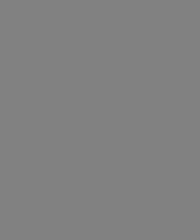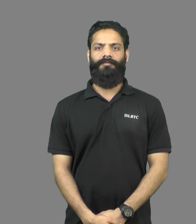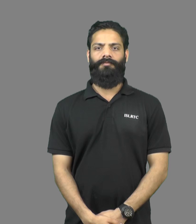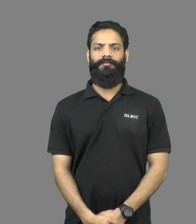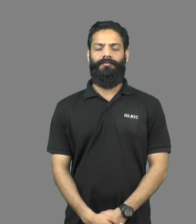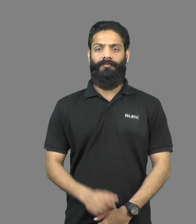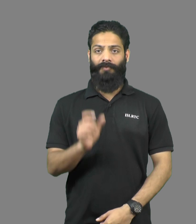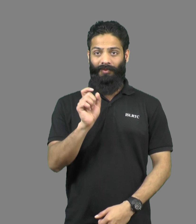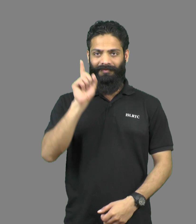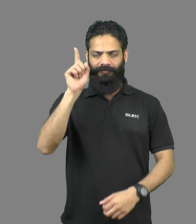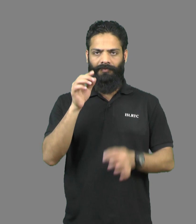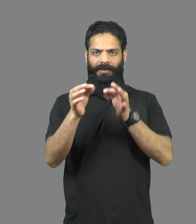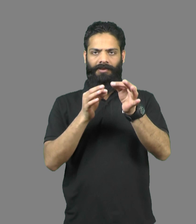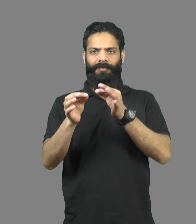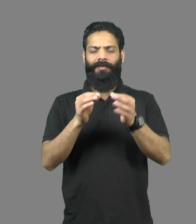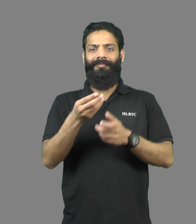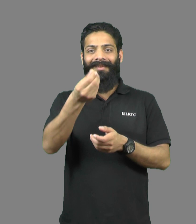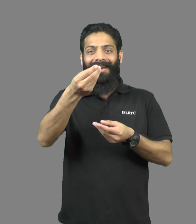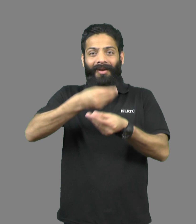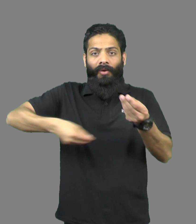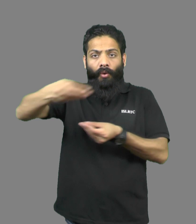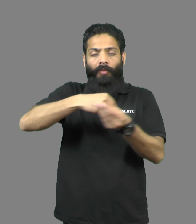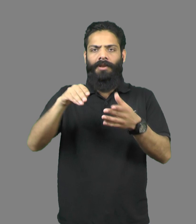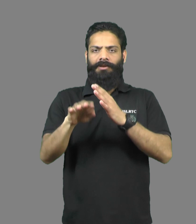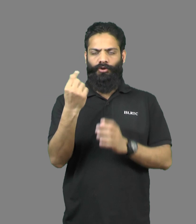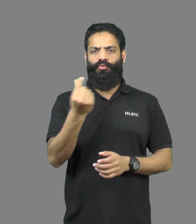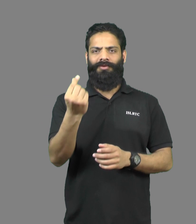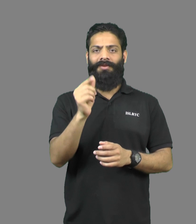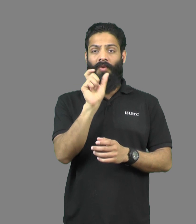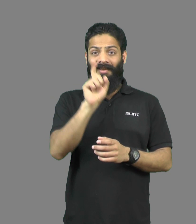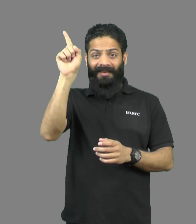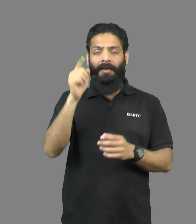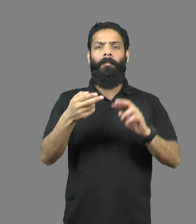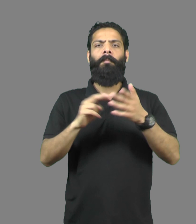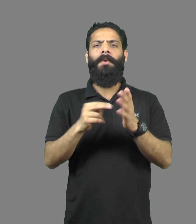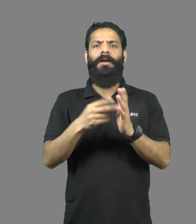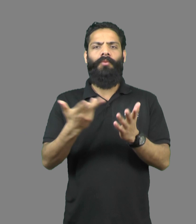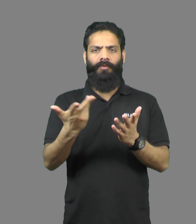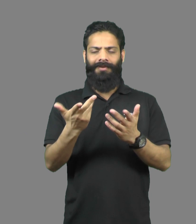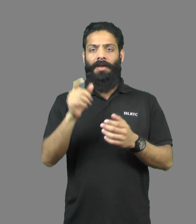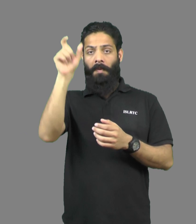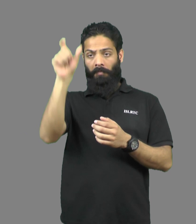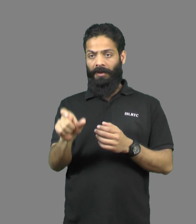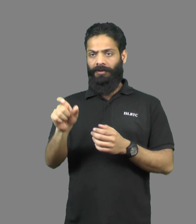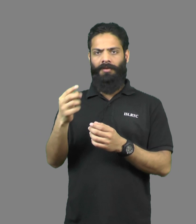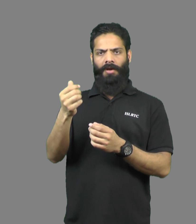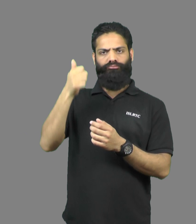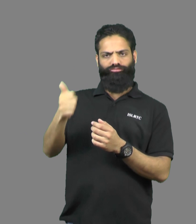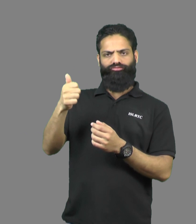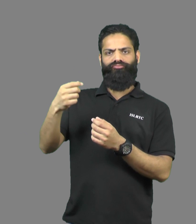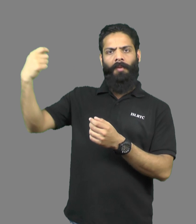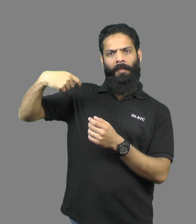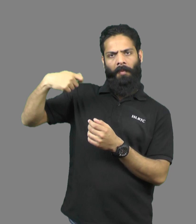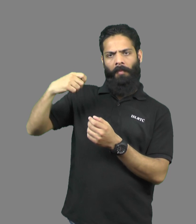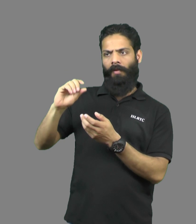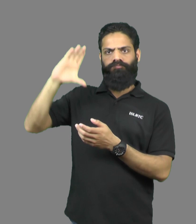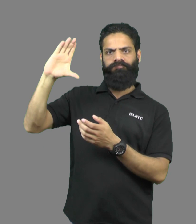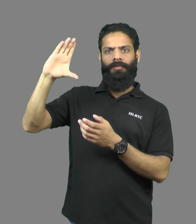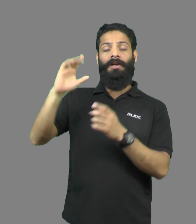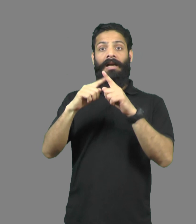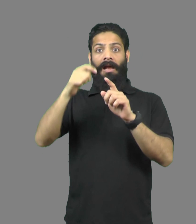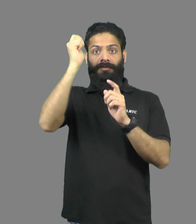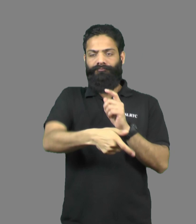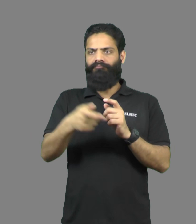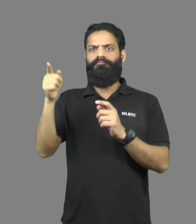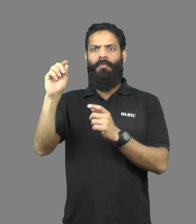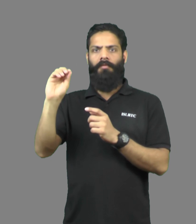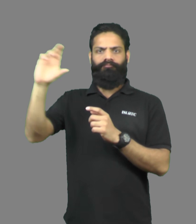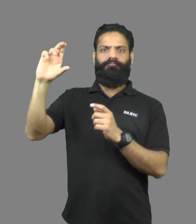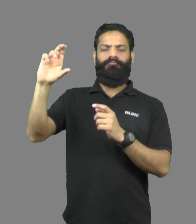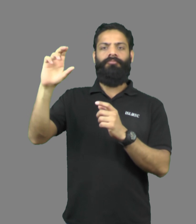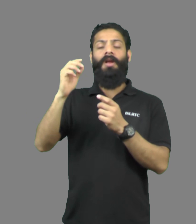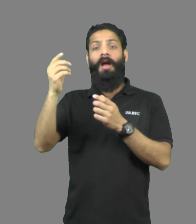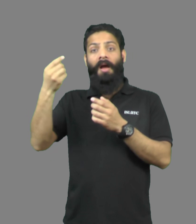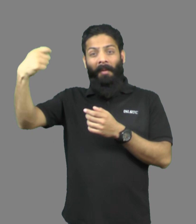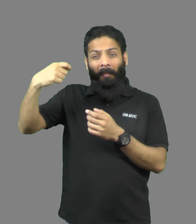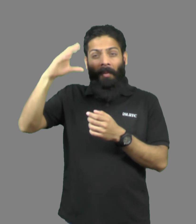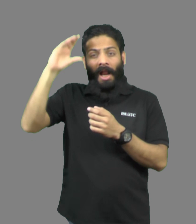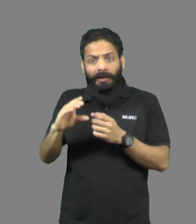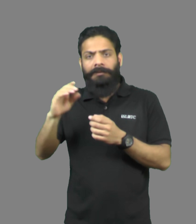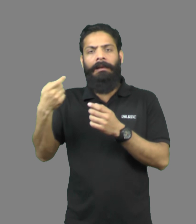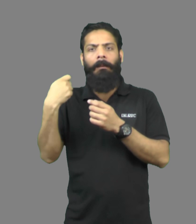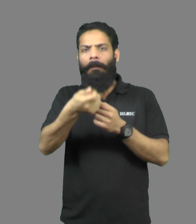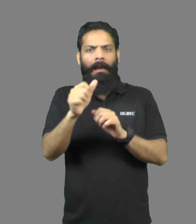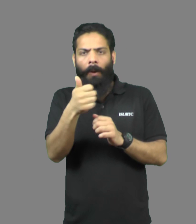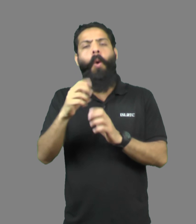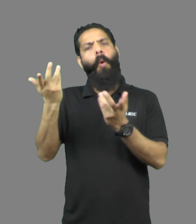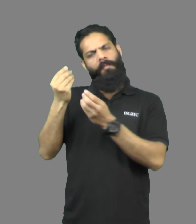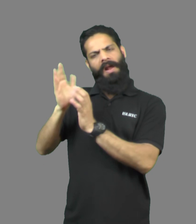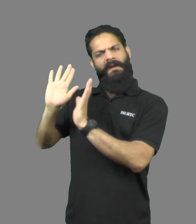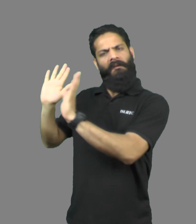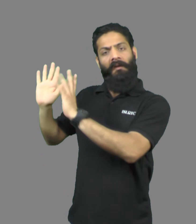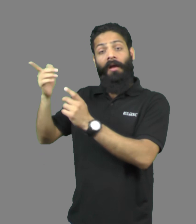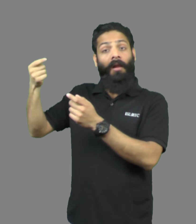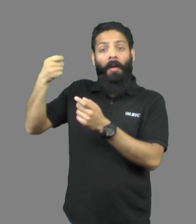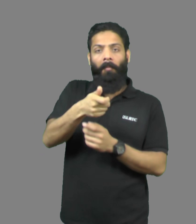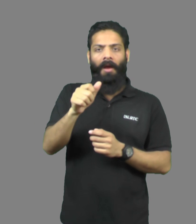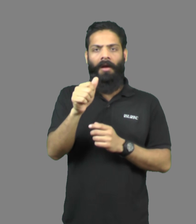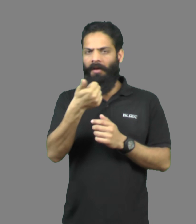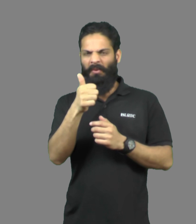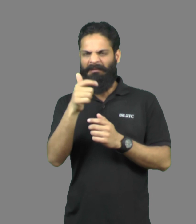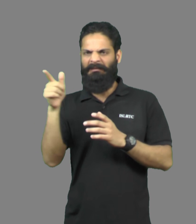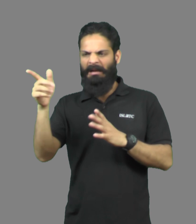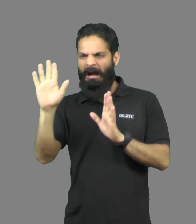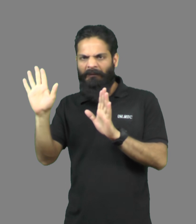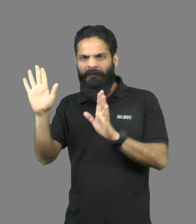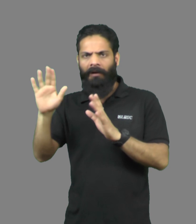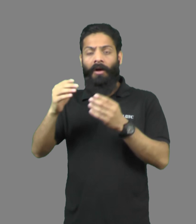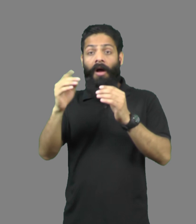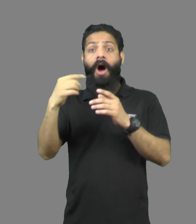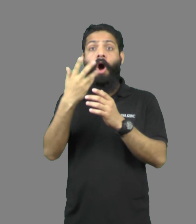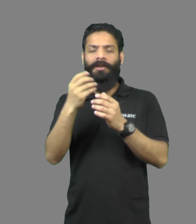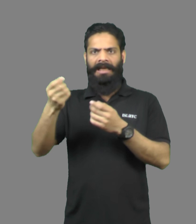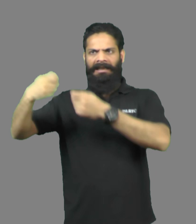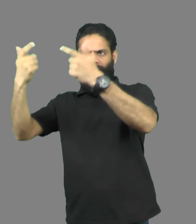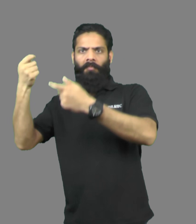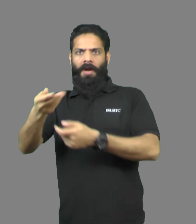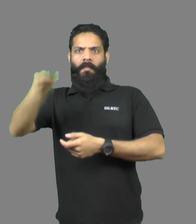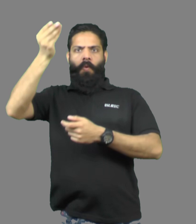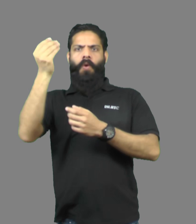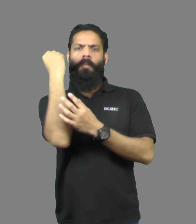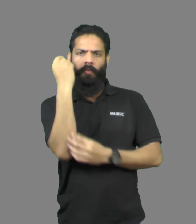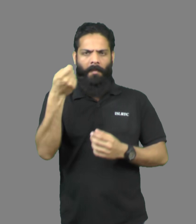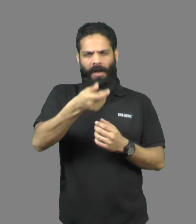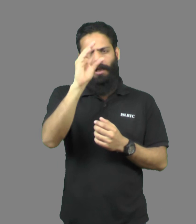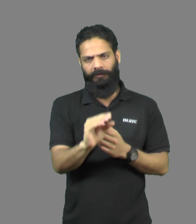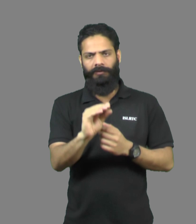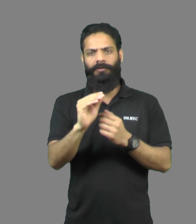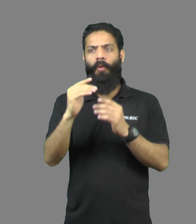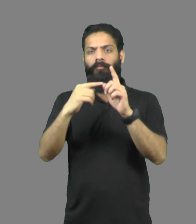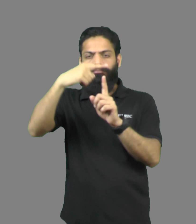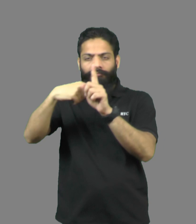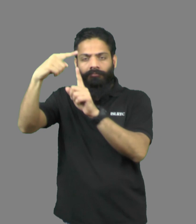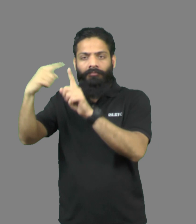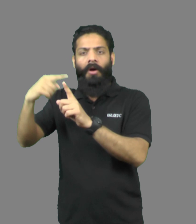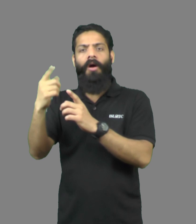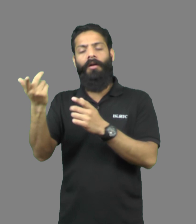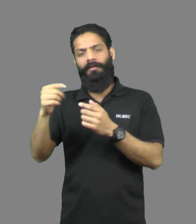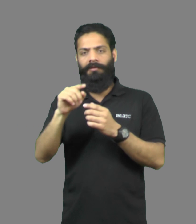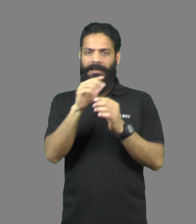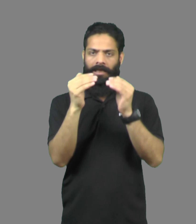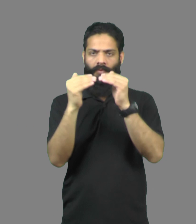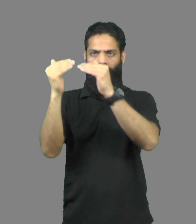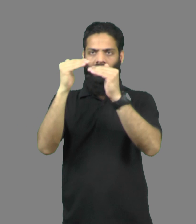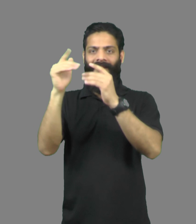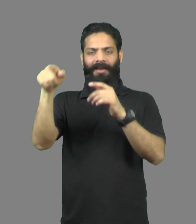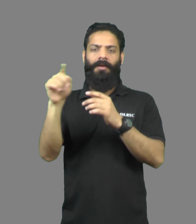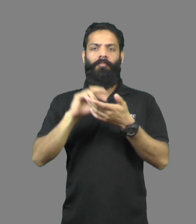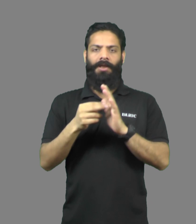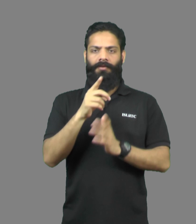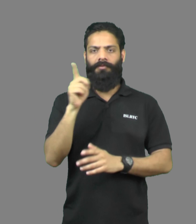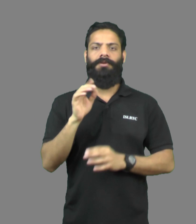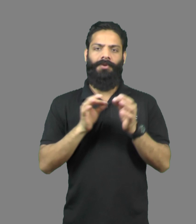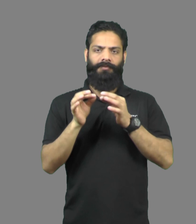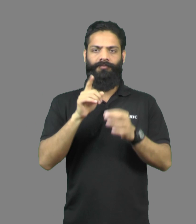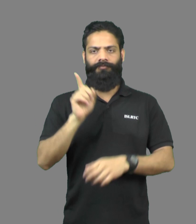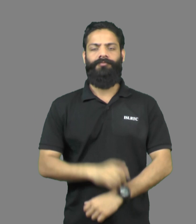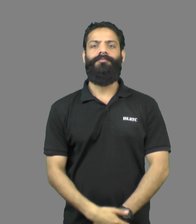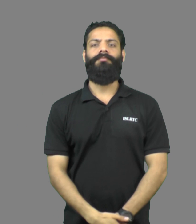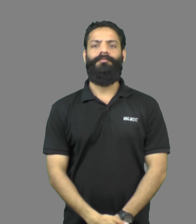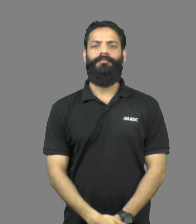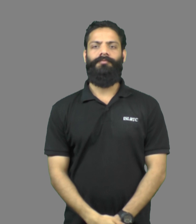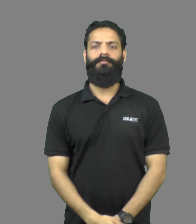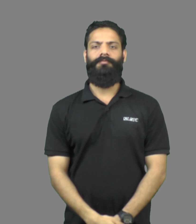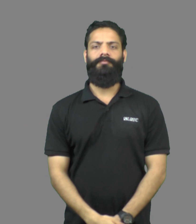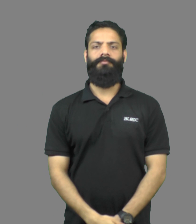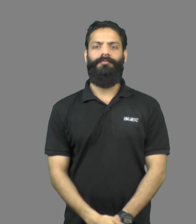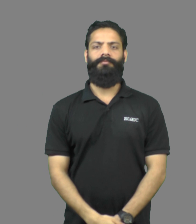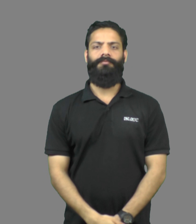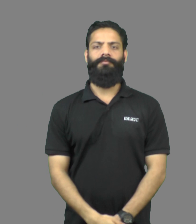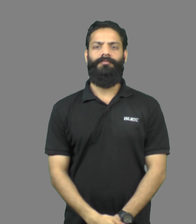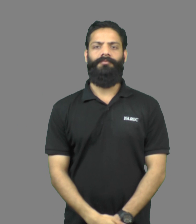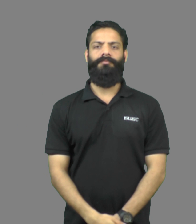Ability-to-pay principle